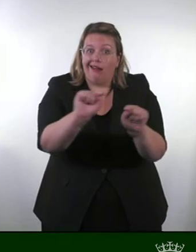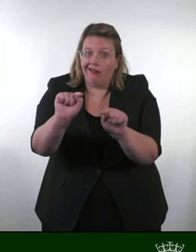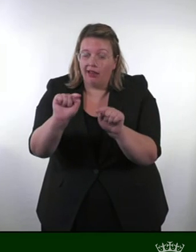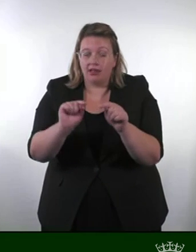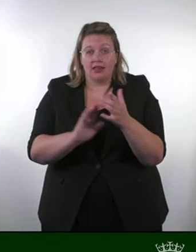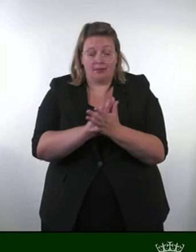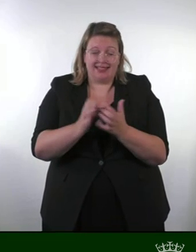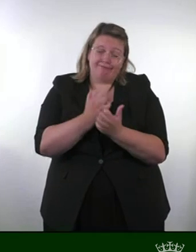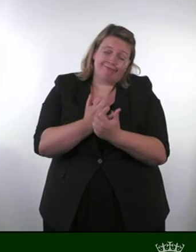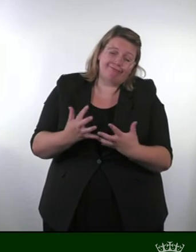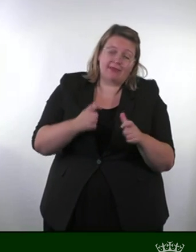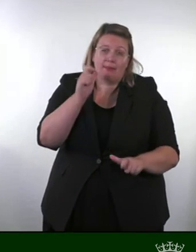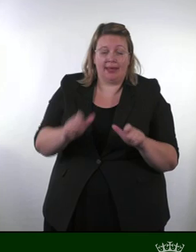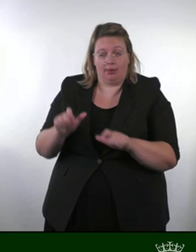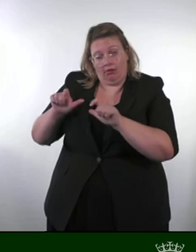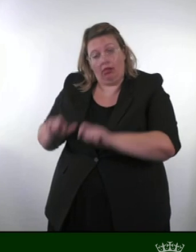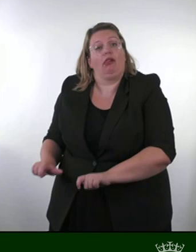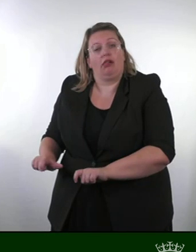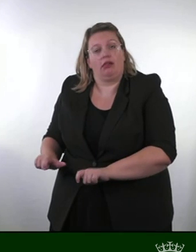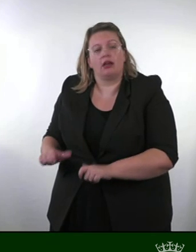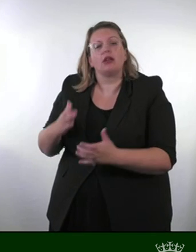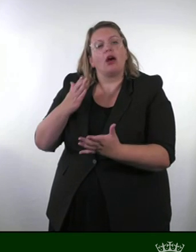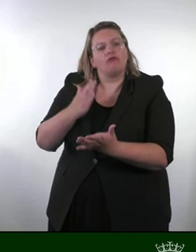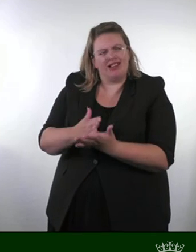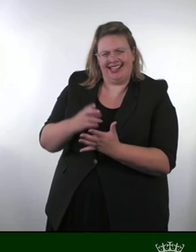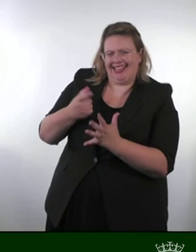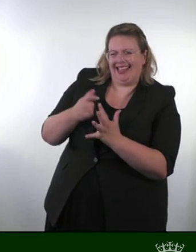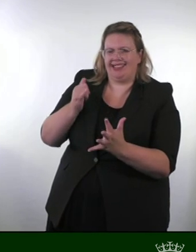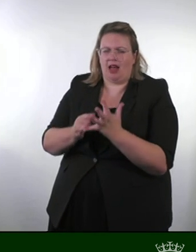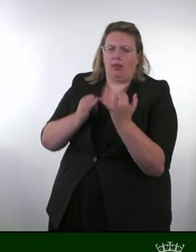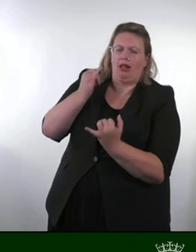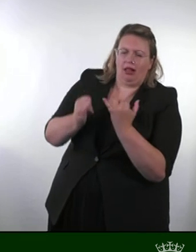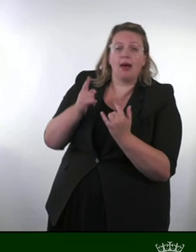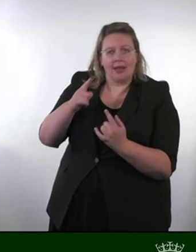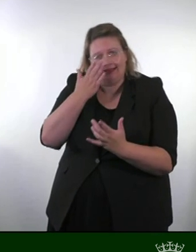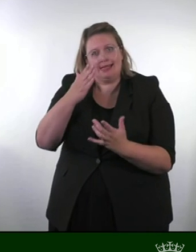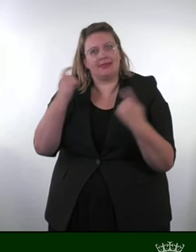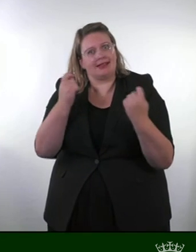That is the British people ignoring the right honourable and learned Gentleman’s attempt to undermine confidence in test and trace.